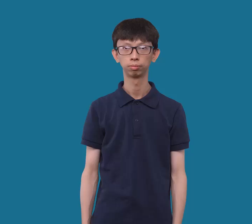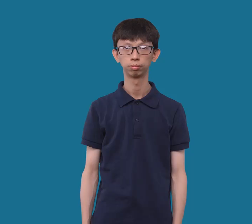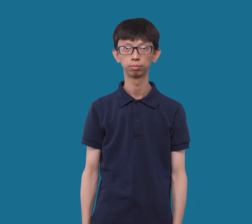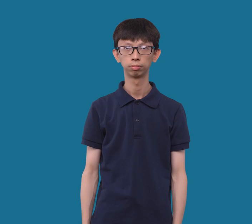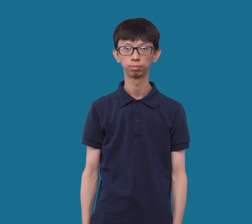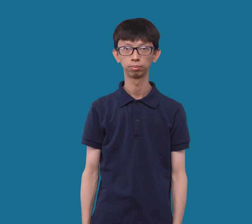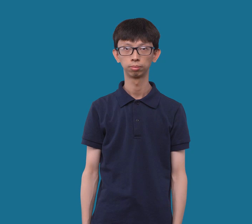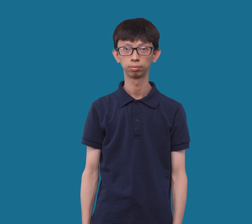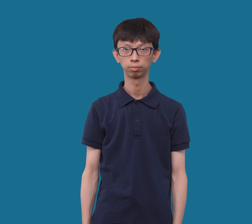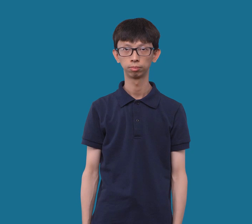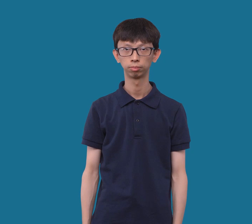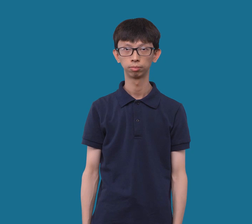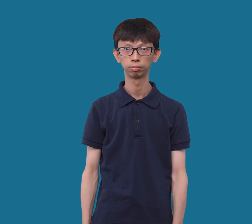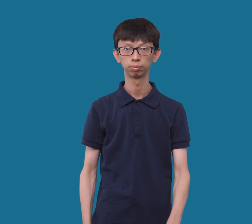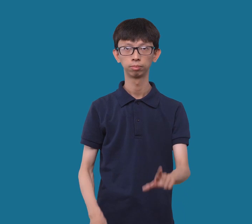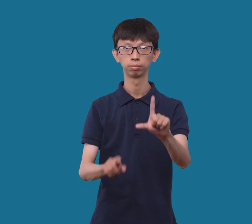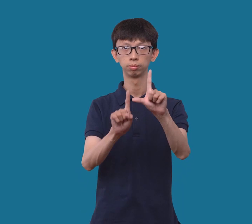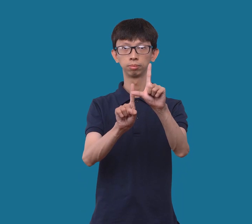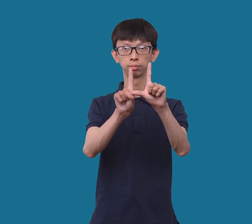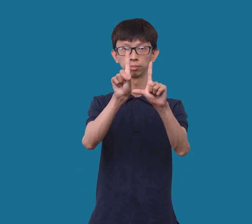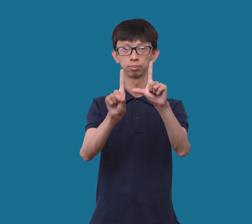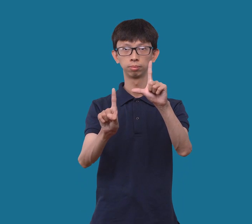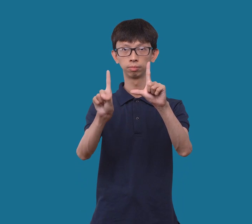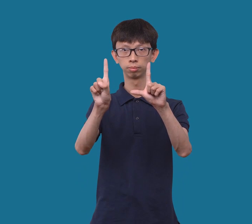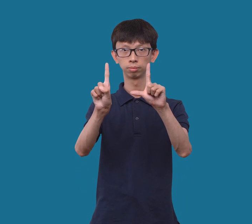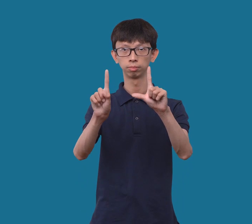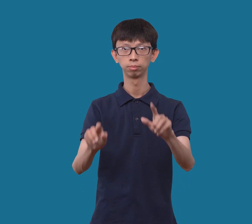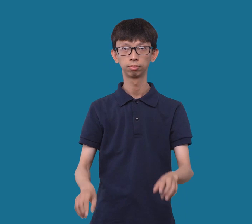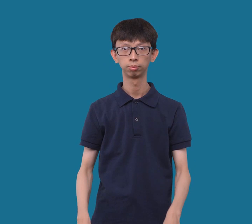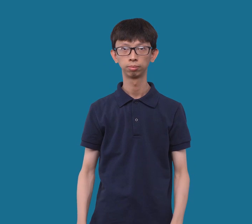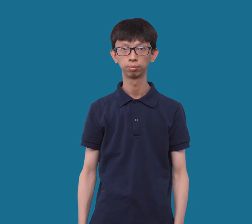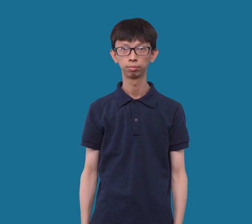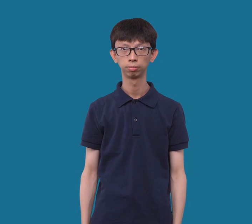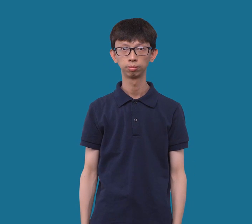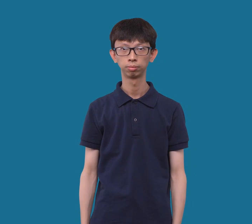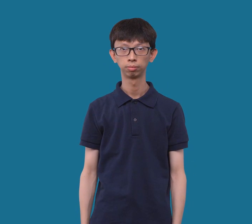biểu đồ cột